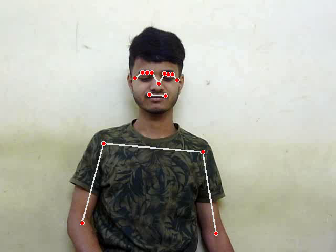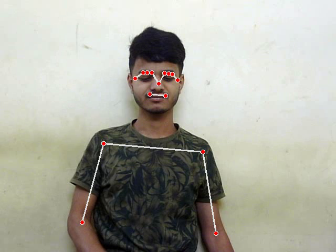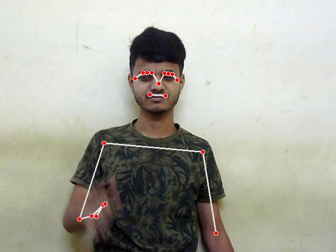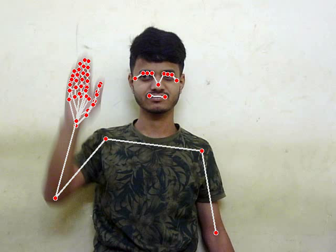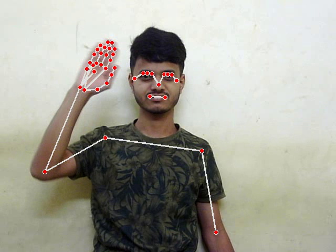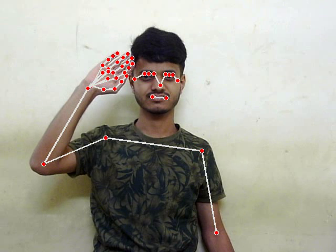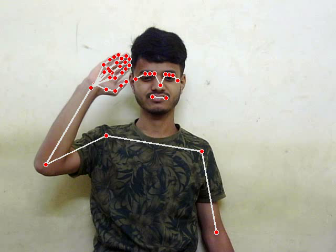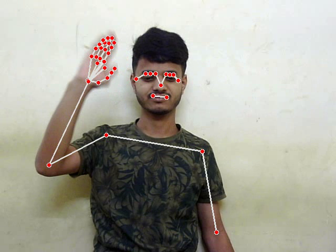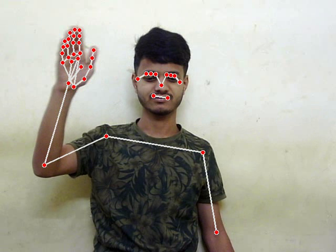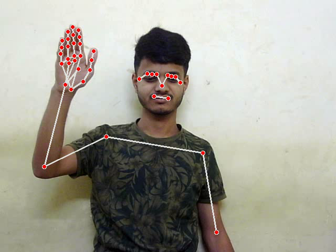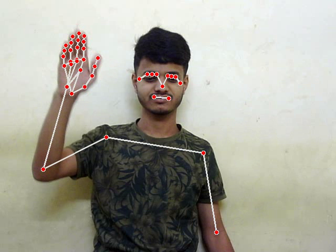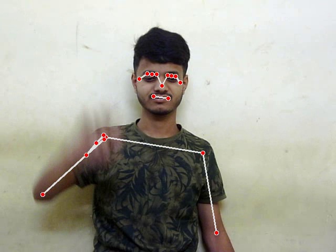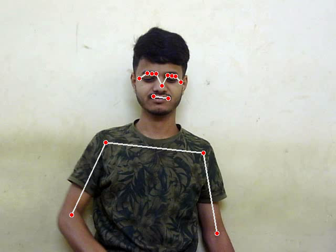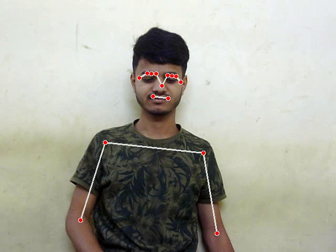hello